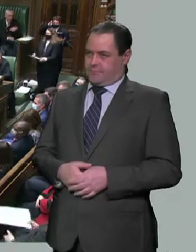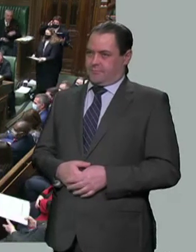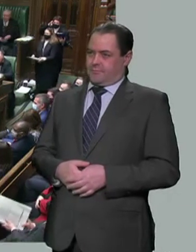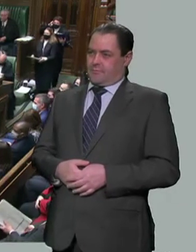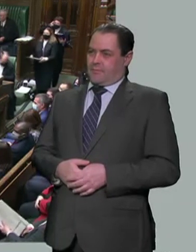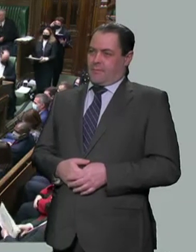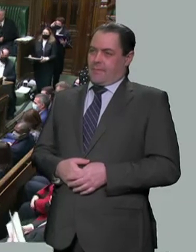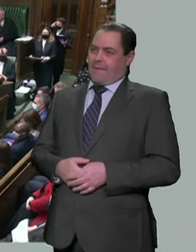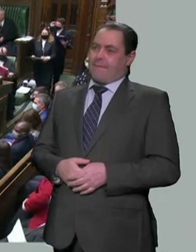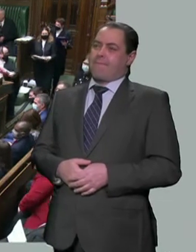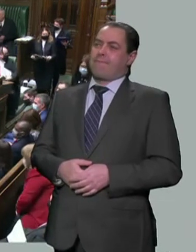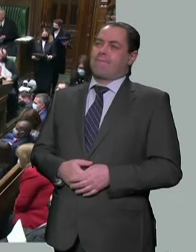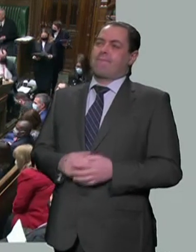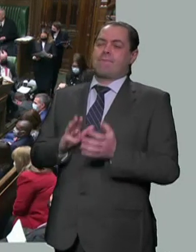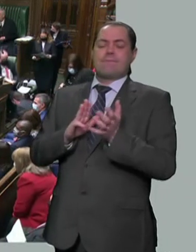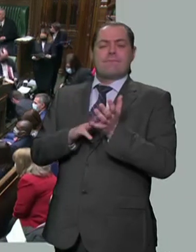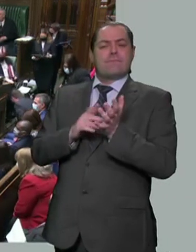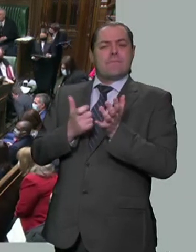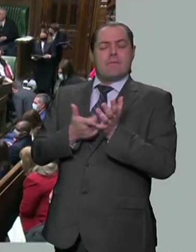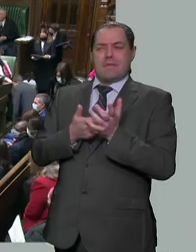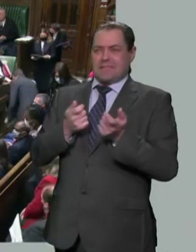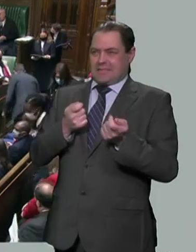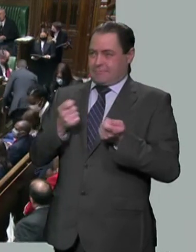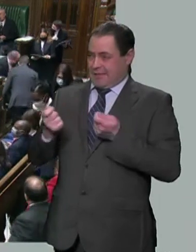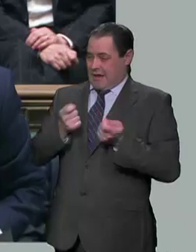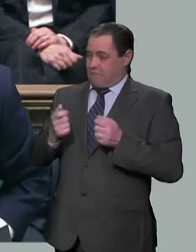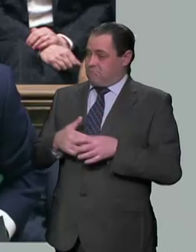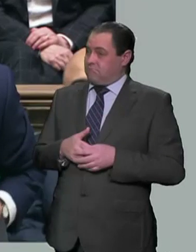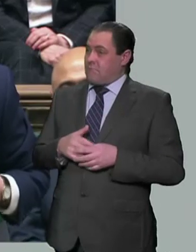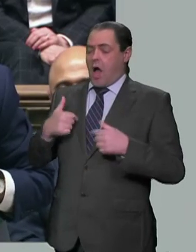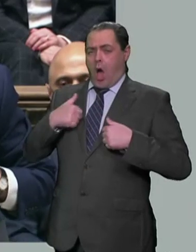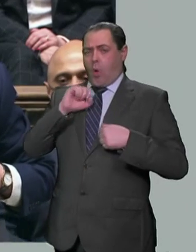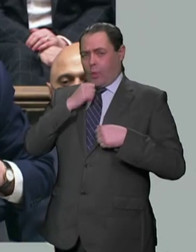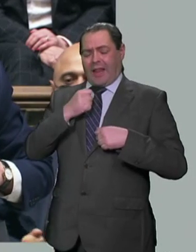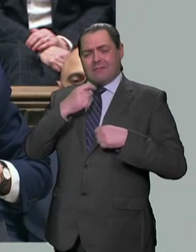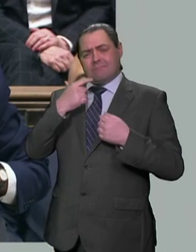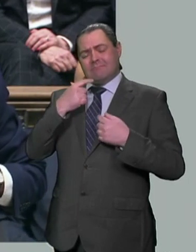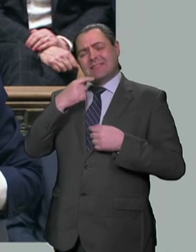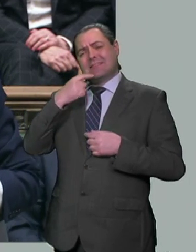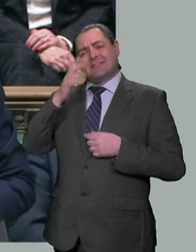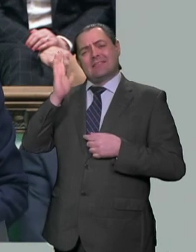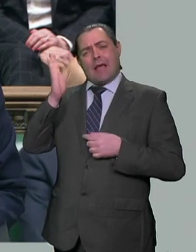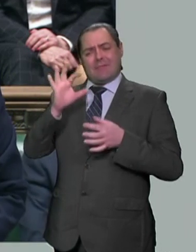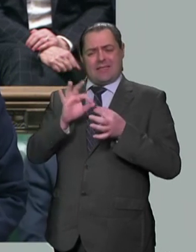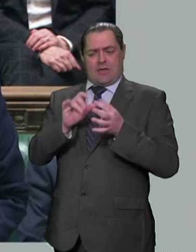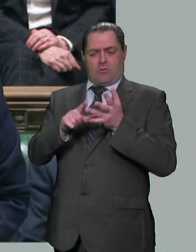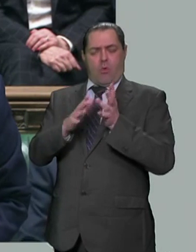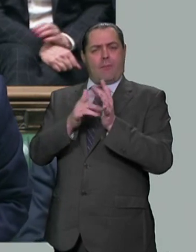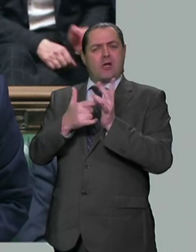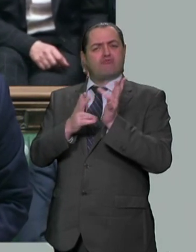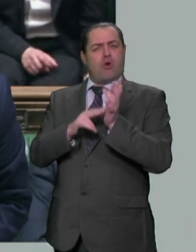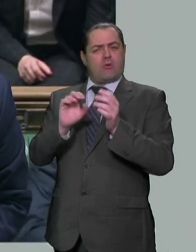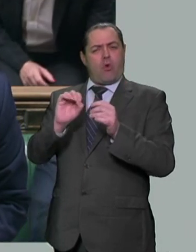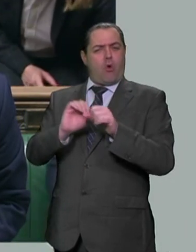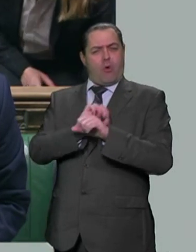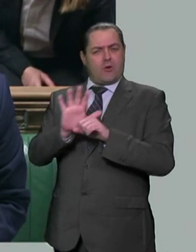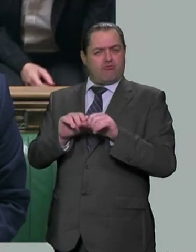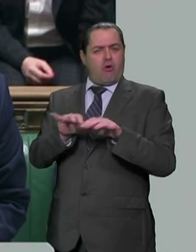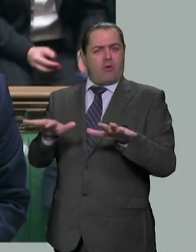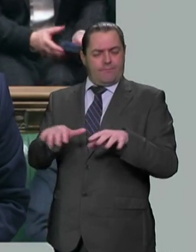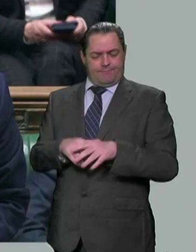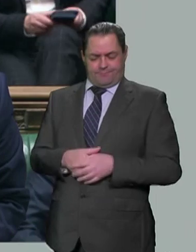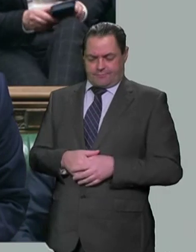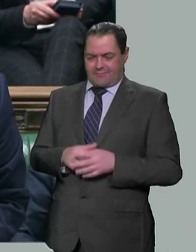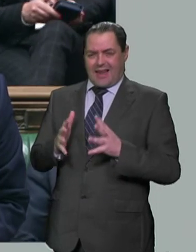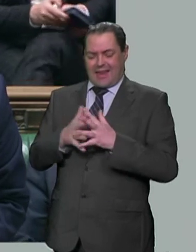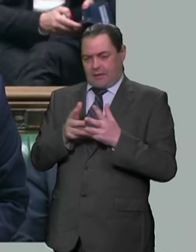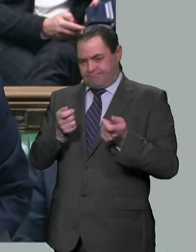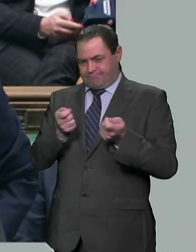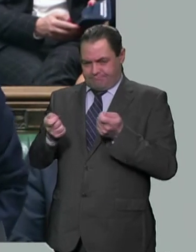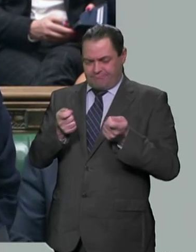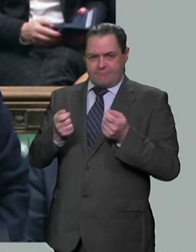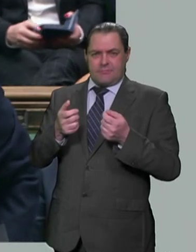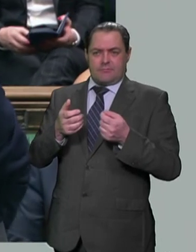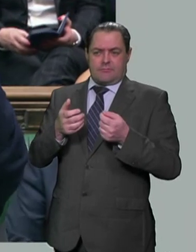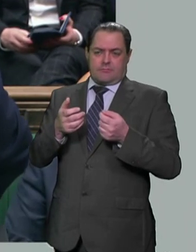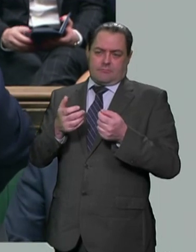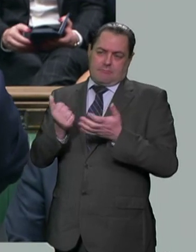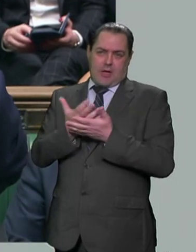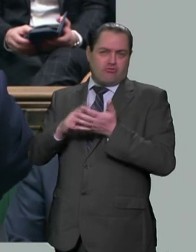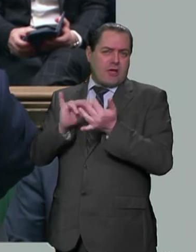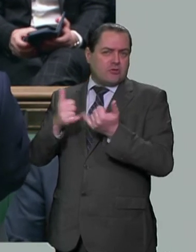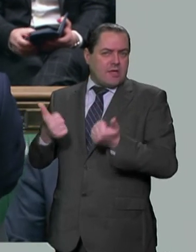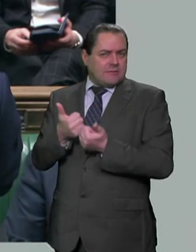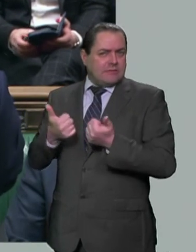With permission, Mr Speaker, I will make a statement on the omicron variant and our measures to contain this virus, fortify our NHS and keep our country open.